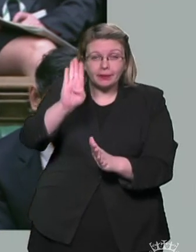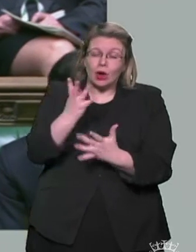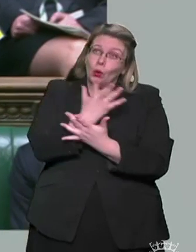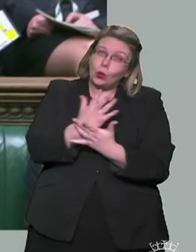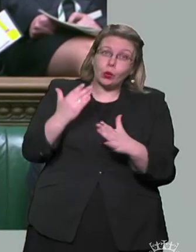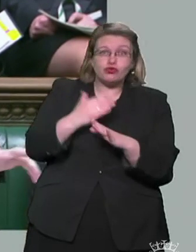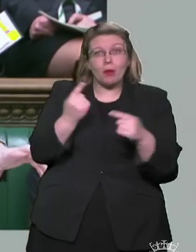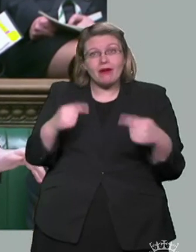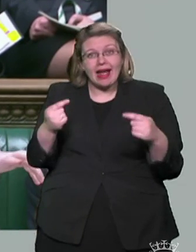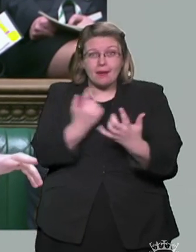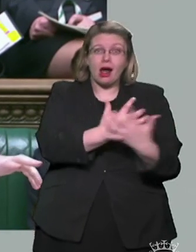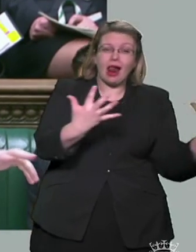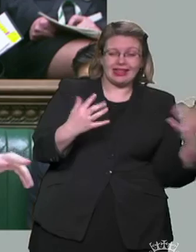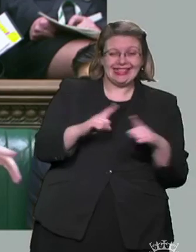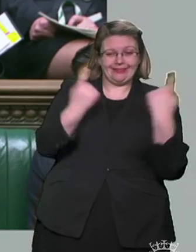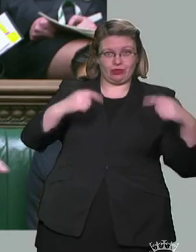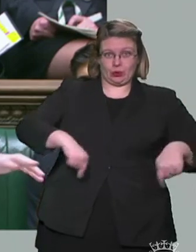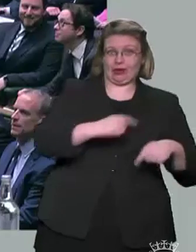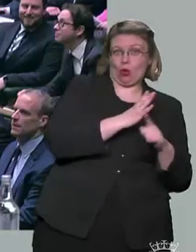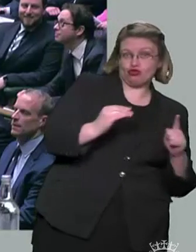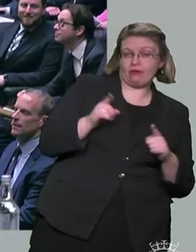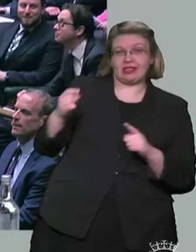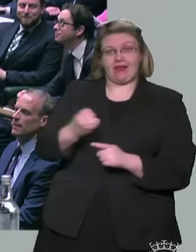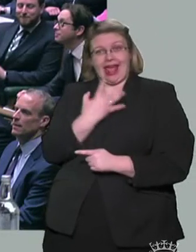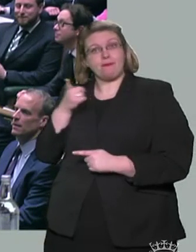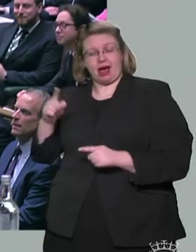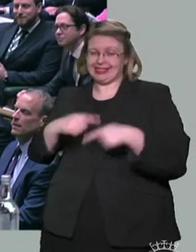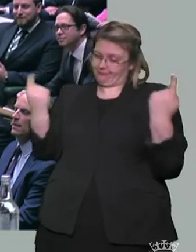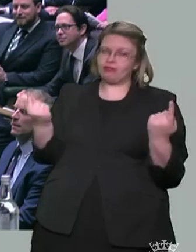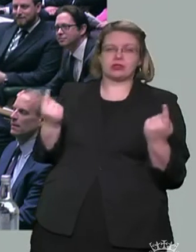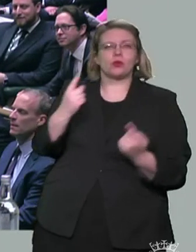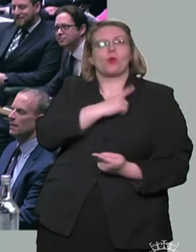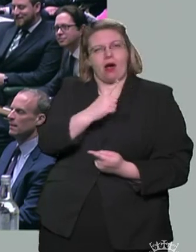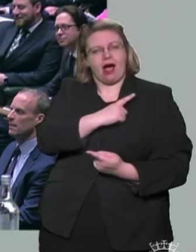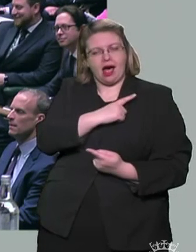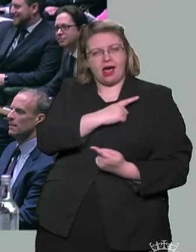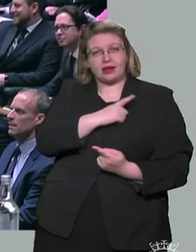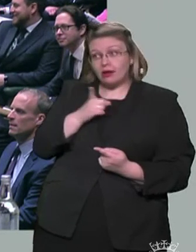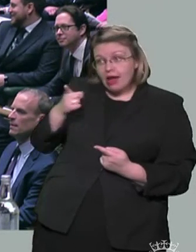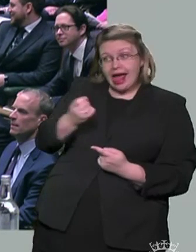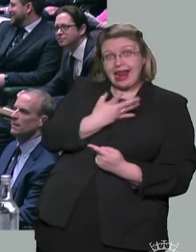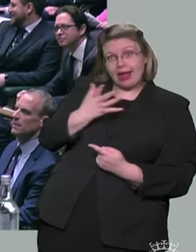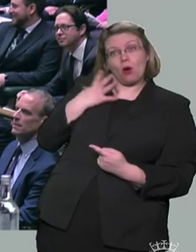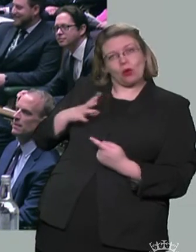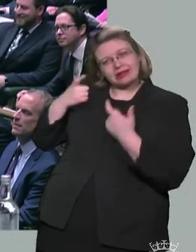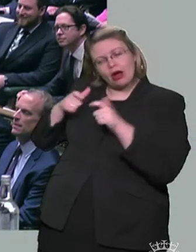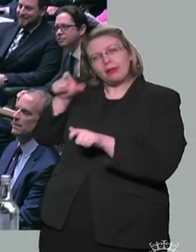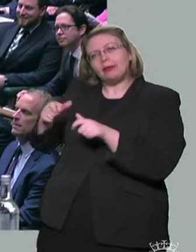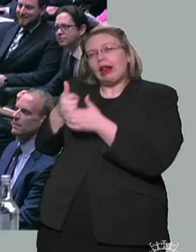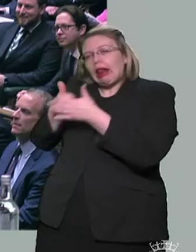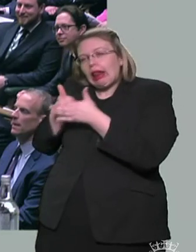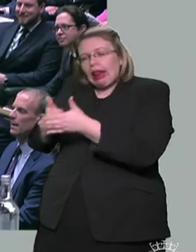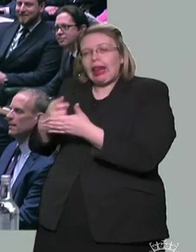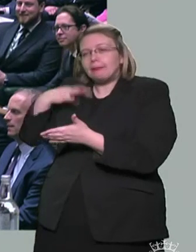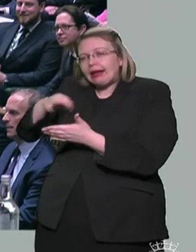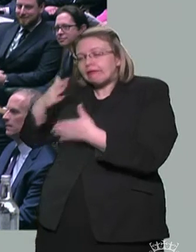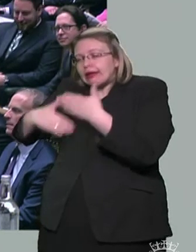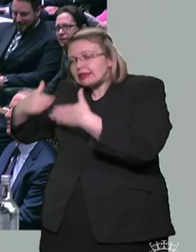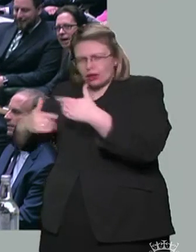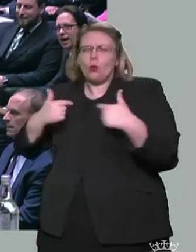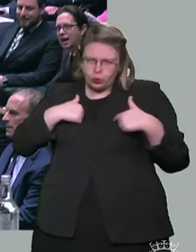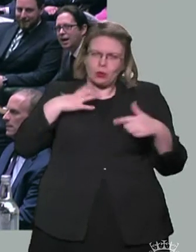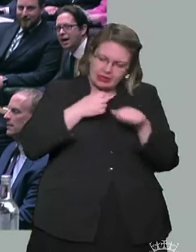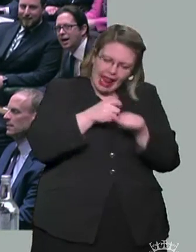The difference between the Opposition and us is that they want to keep people on benefits and we want to help people into work.